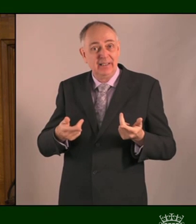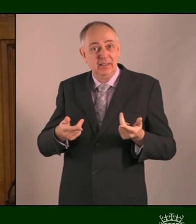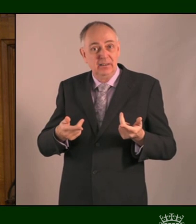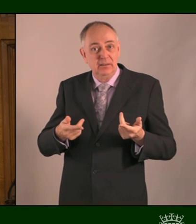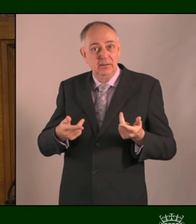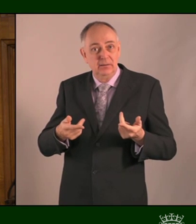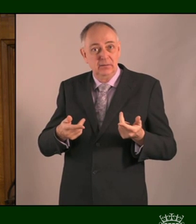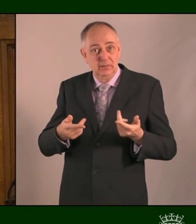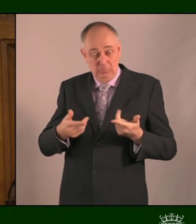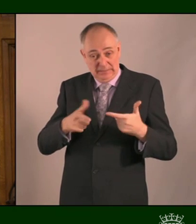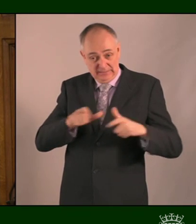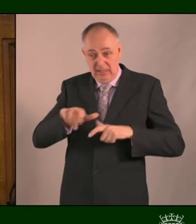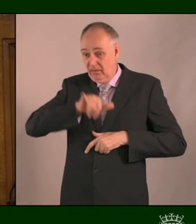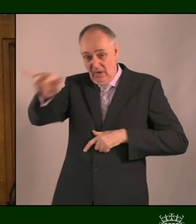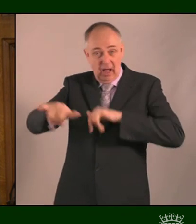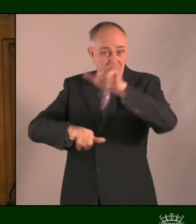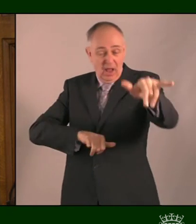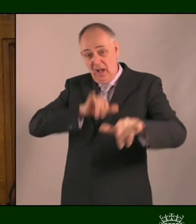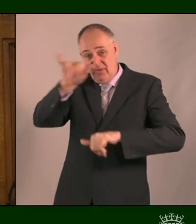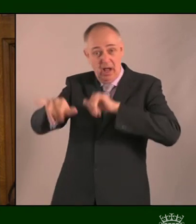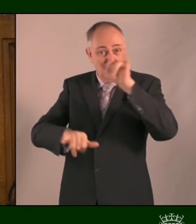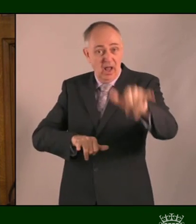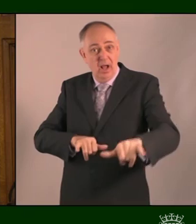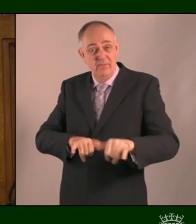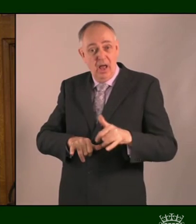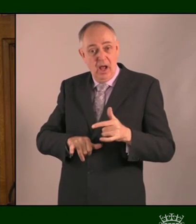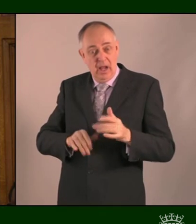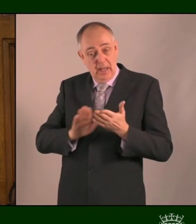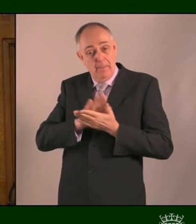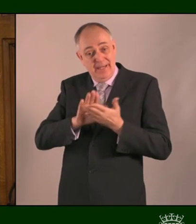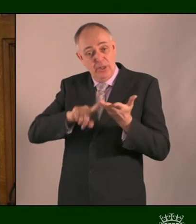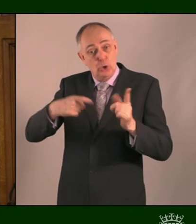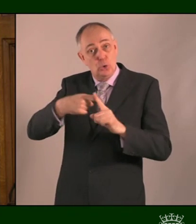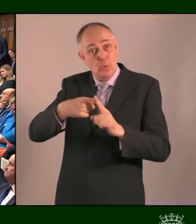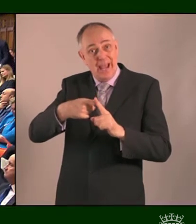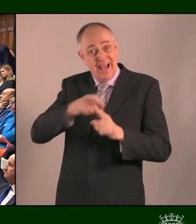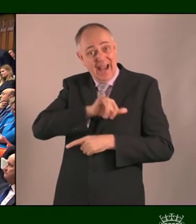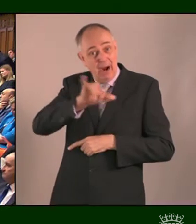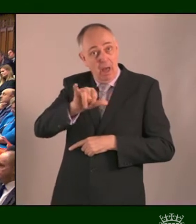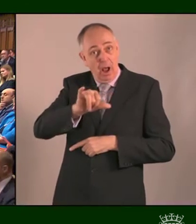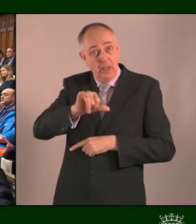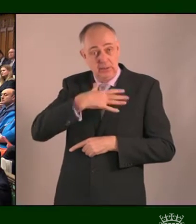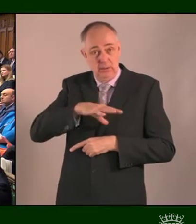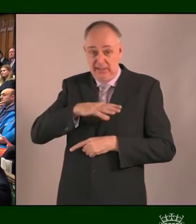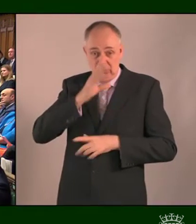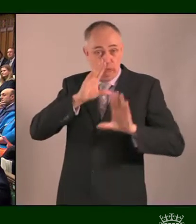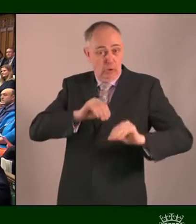Will he seek a derogation for UK airlines from these international rules, if only for the sake of the environment?